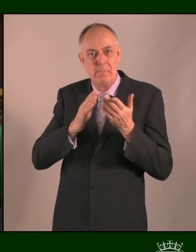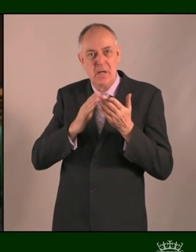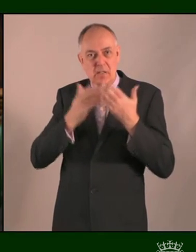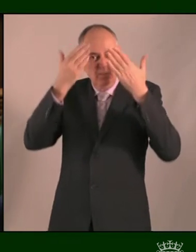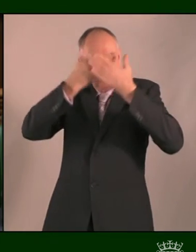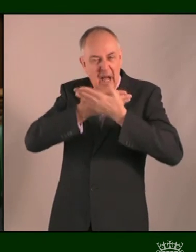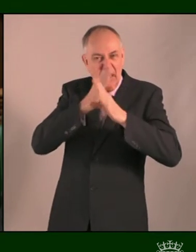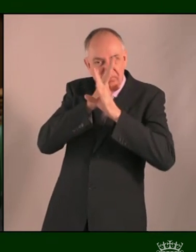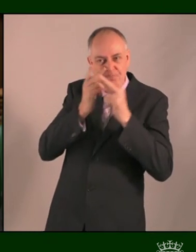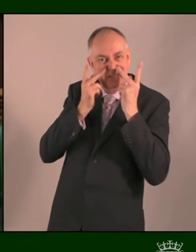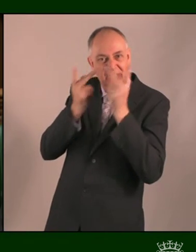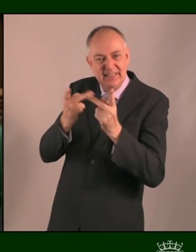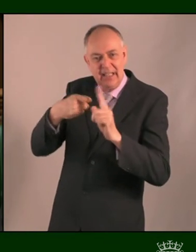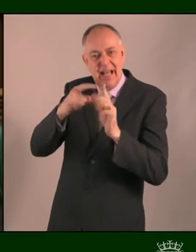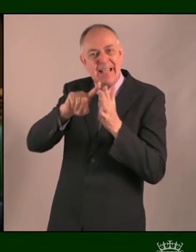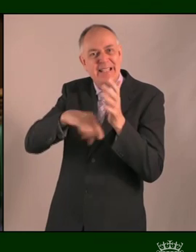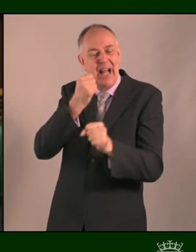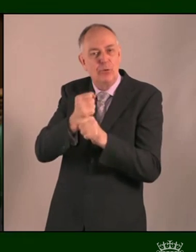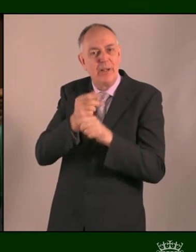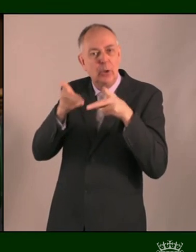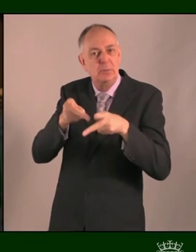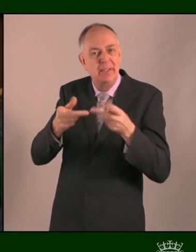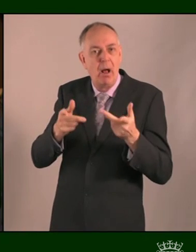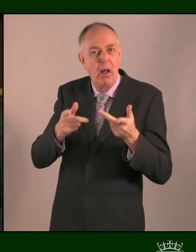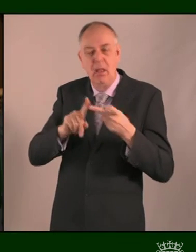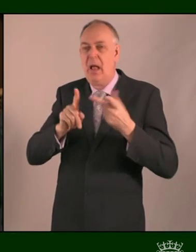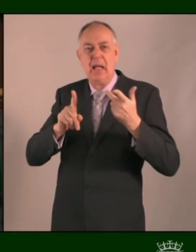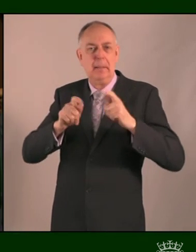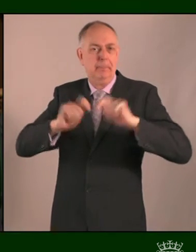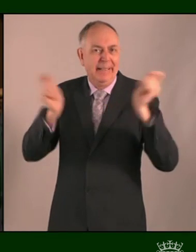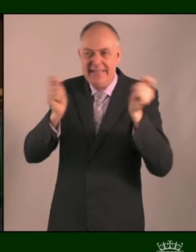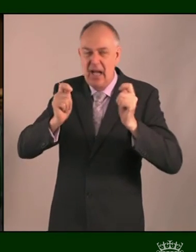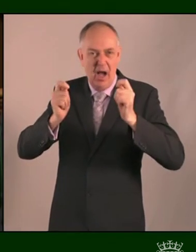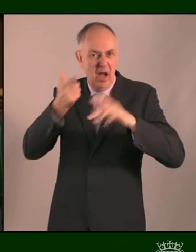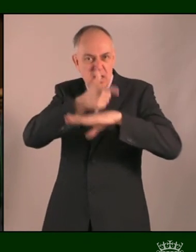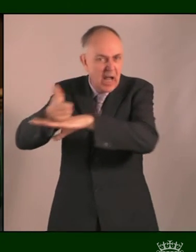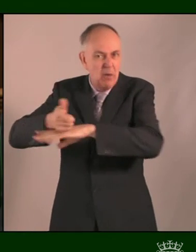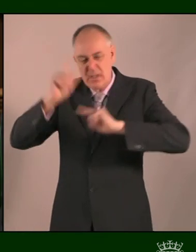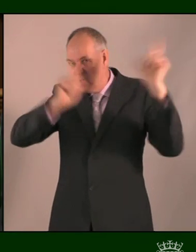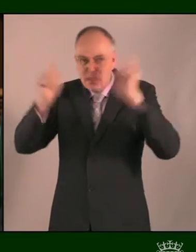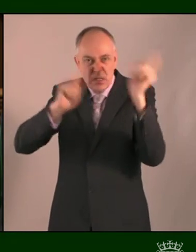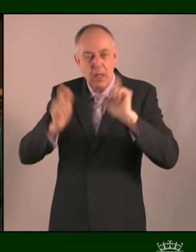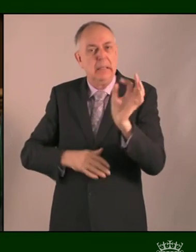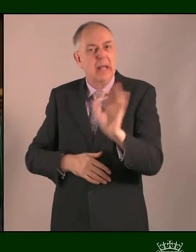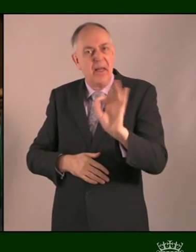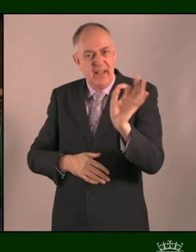There was no media entourage. This was no photo call; he had come to listen.